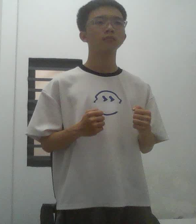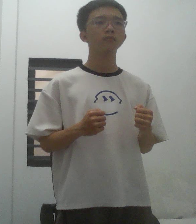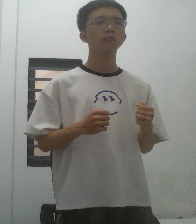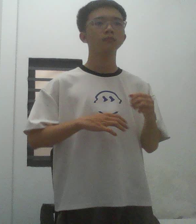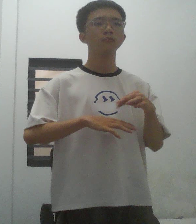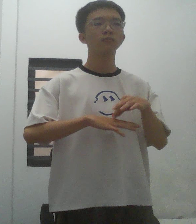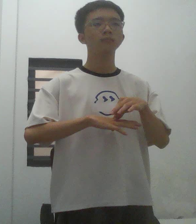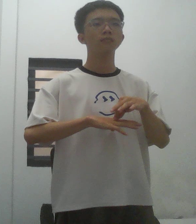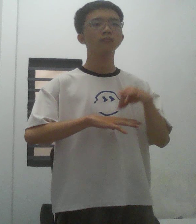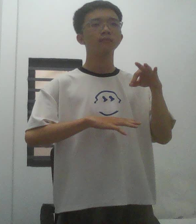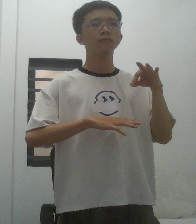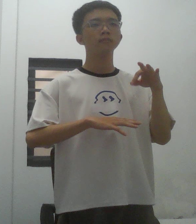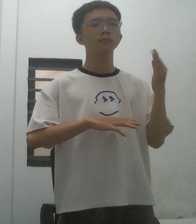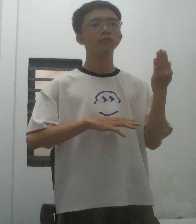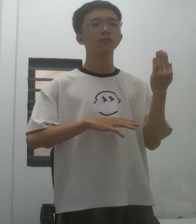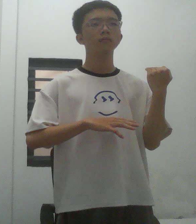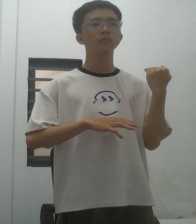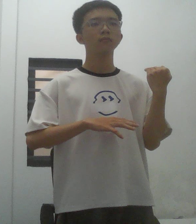tuan truoc